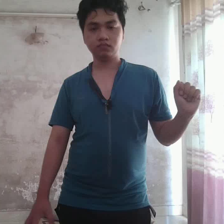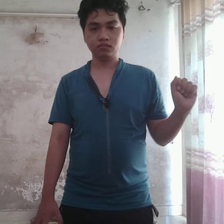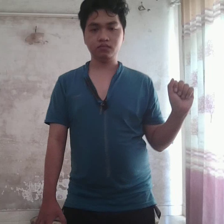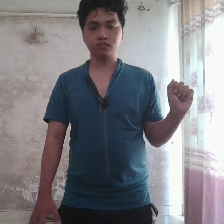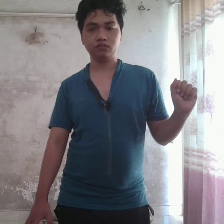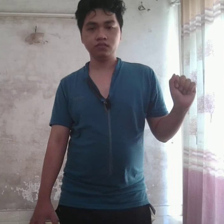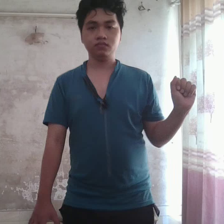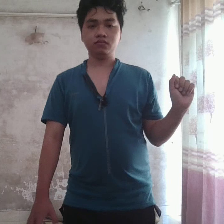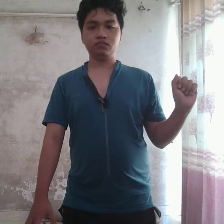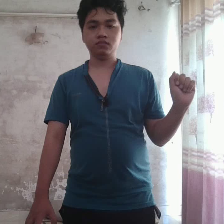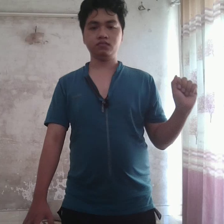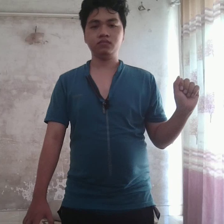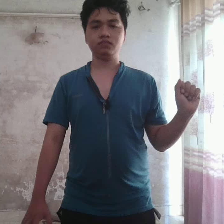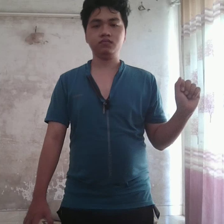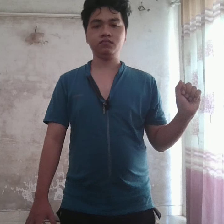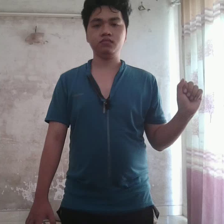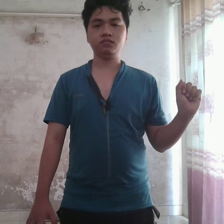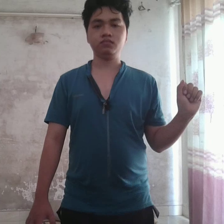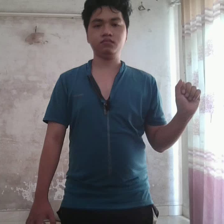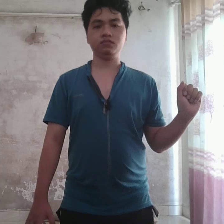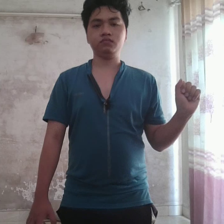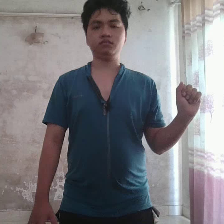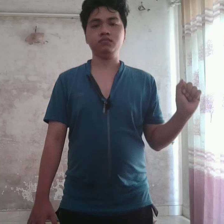a